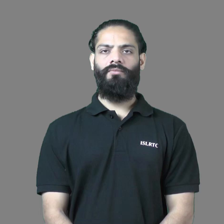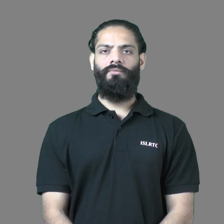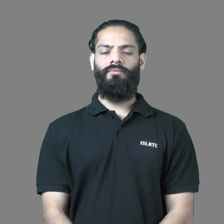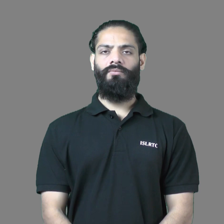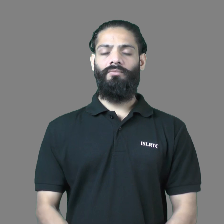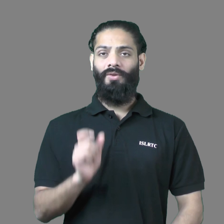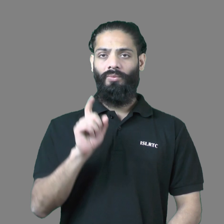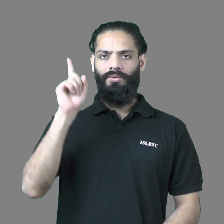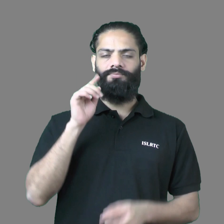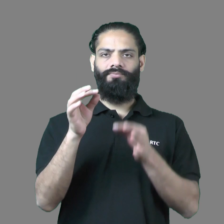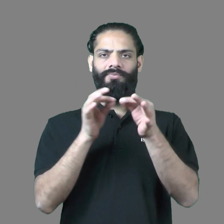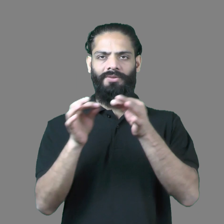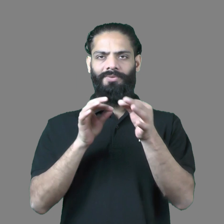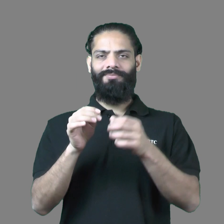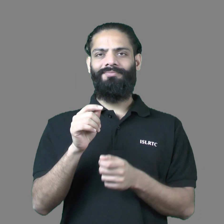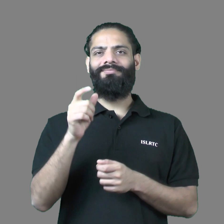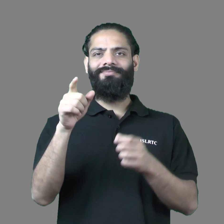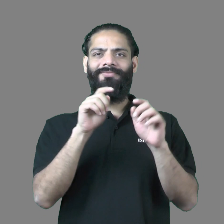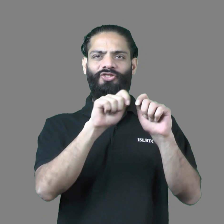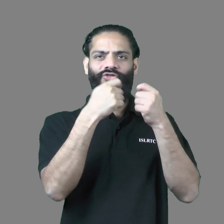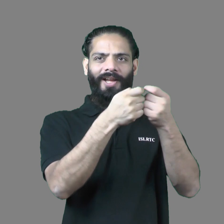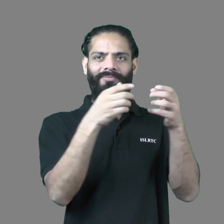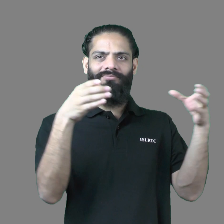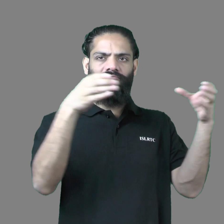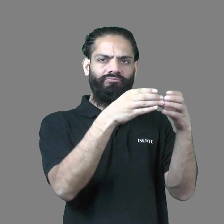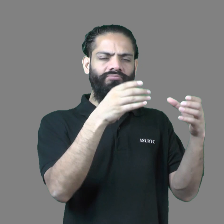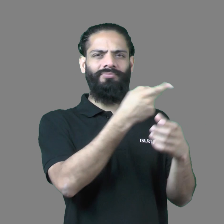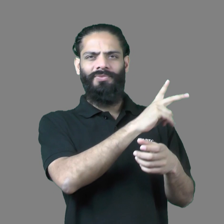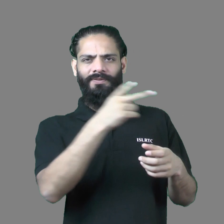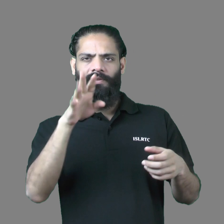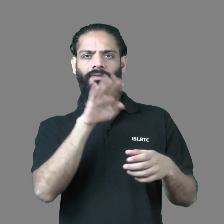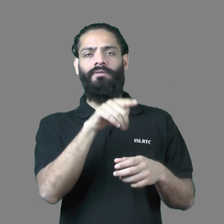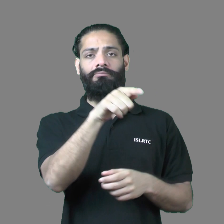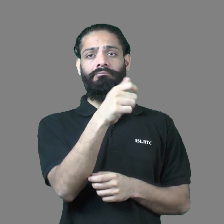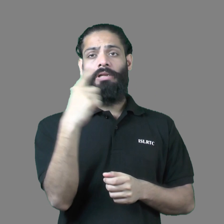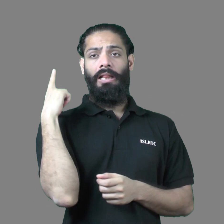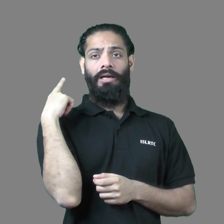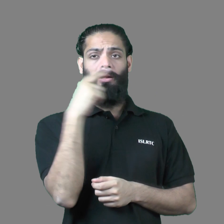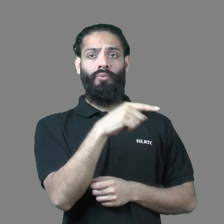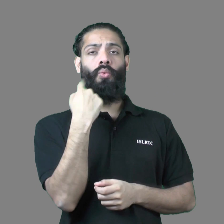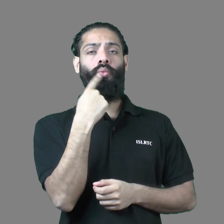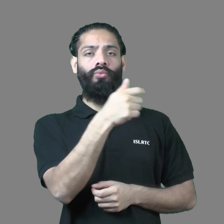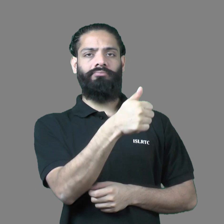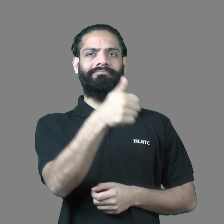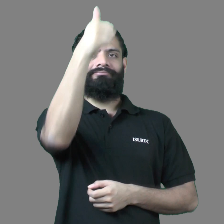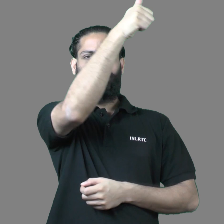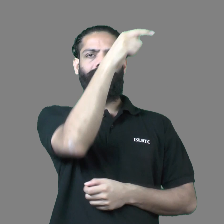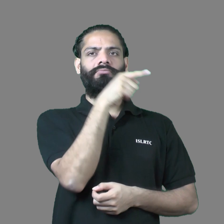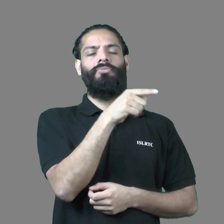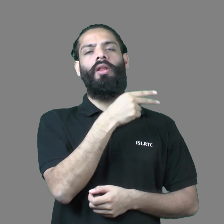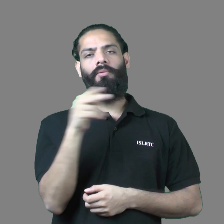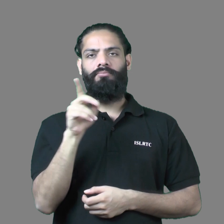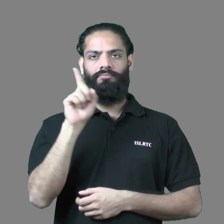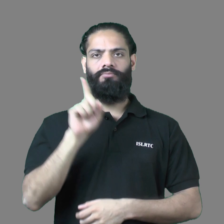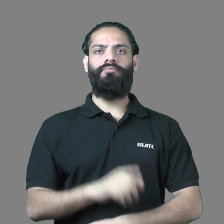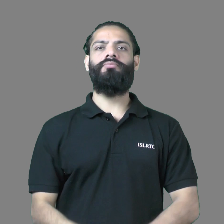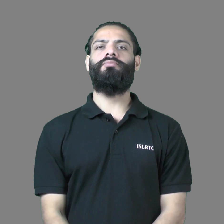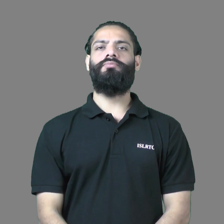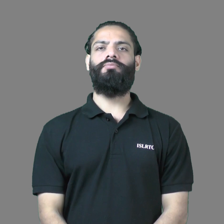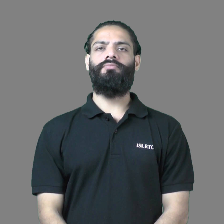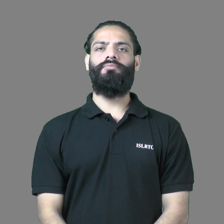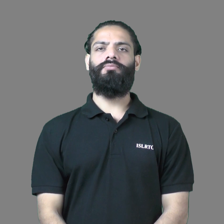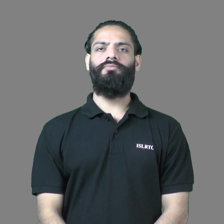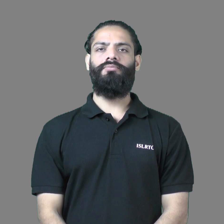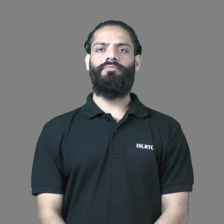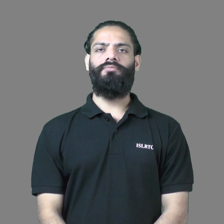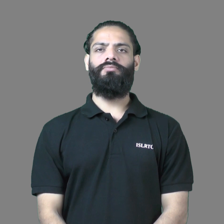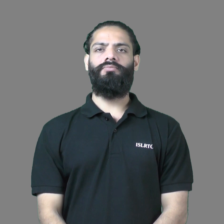Tribal Chief